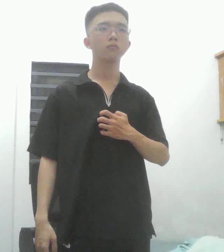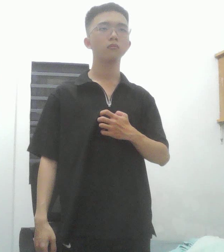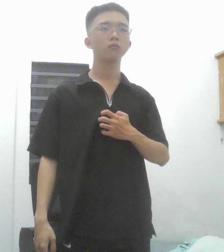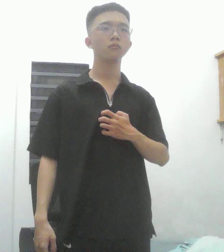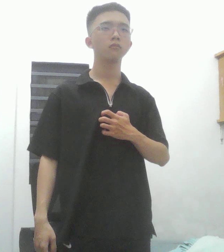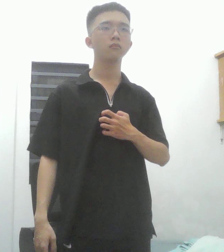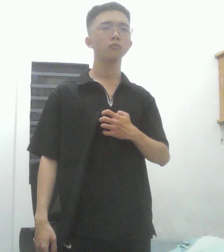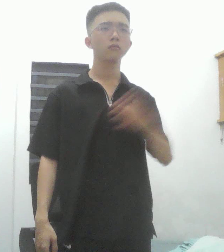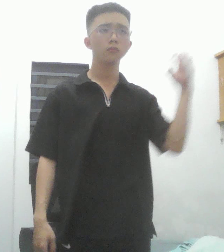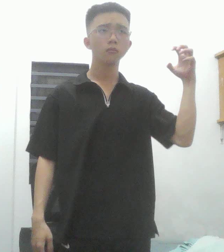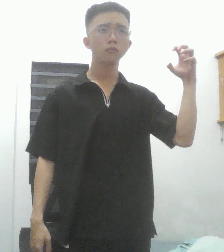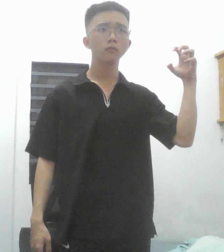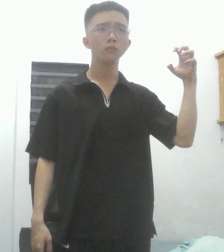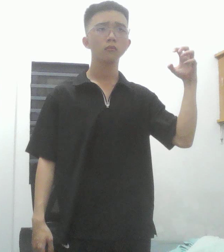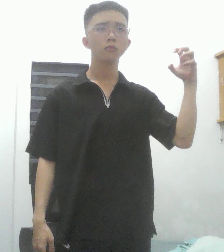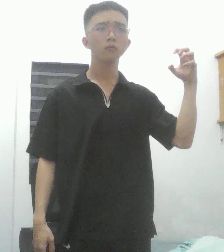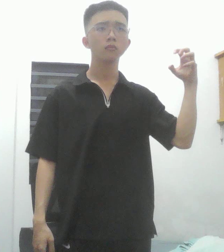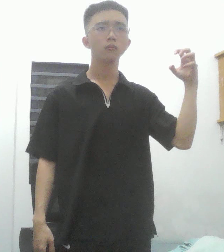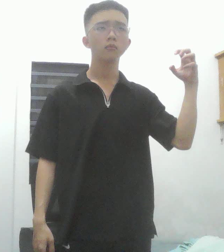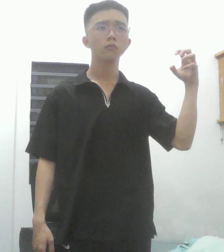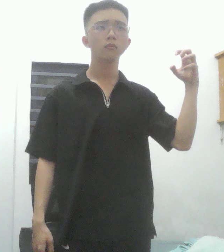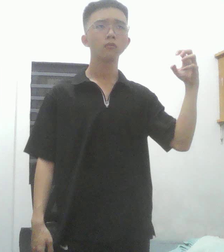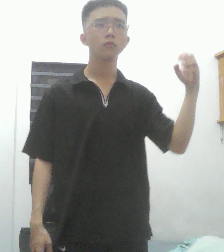tuc gian